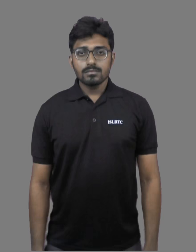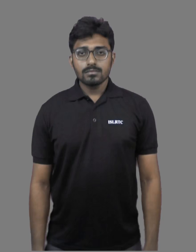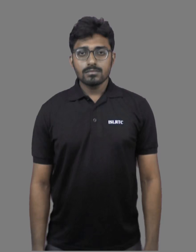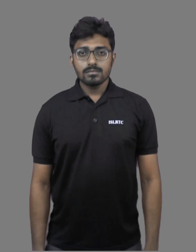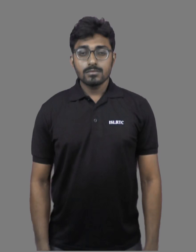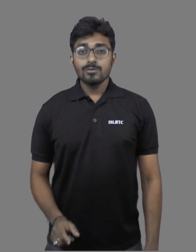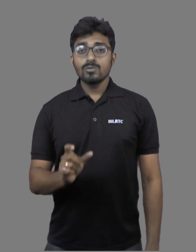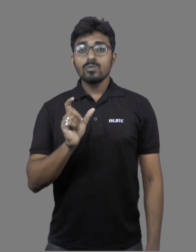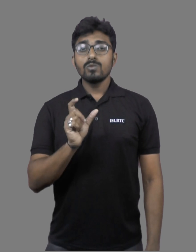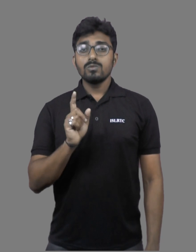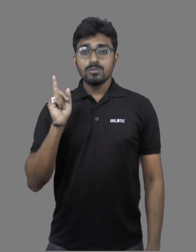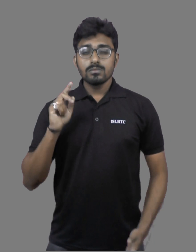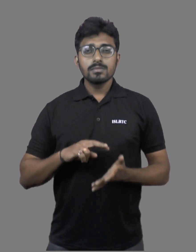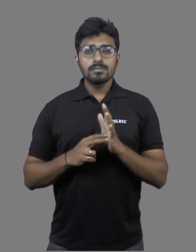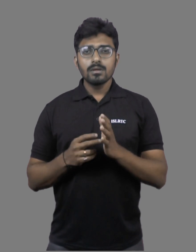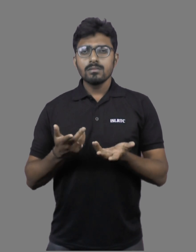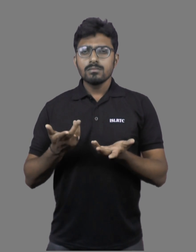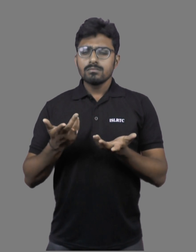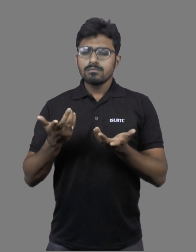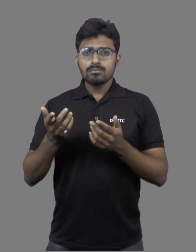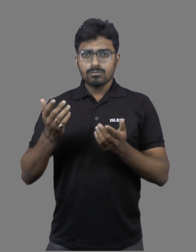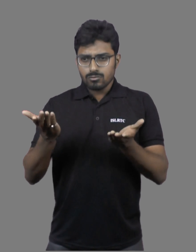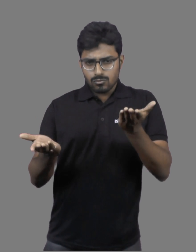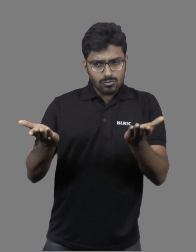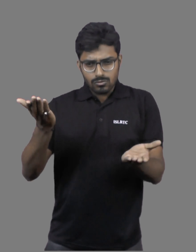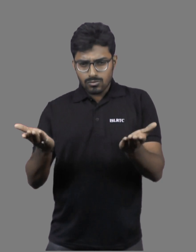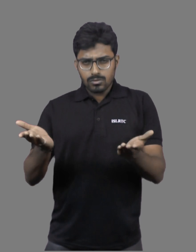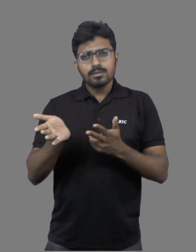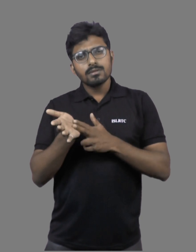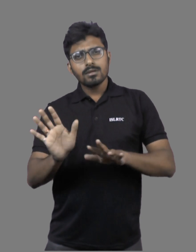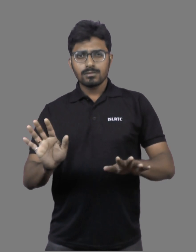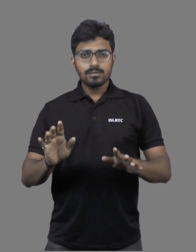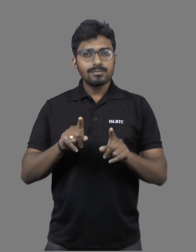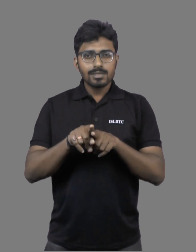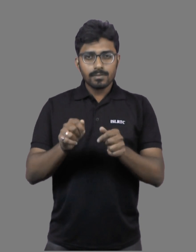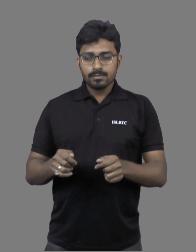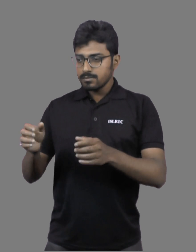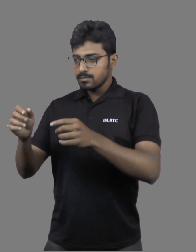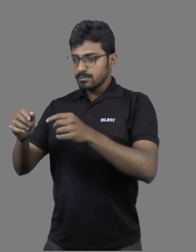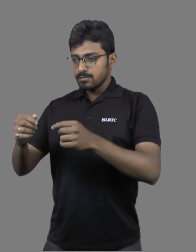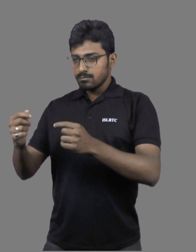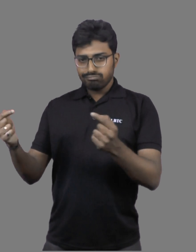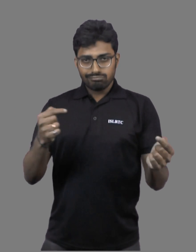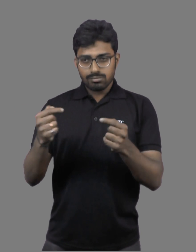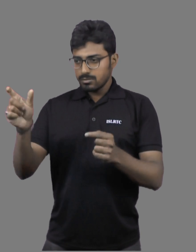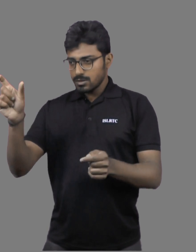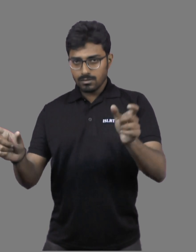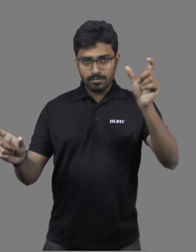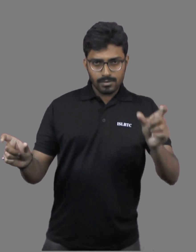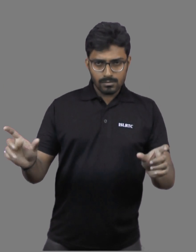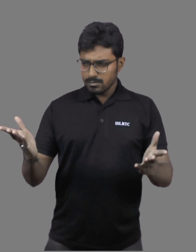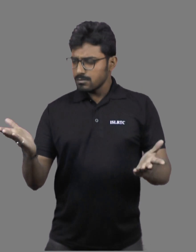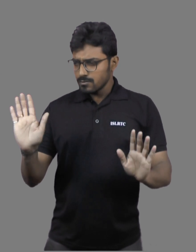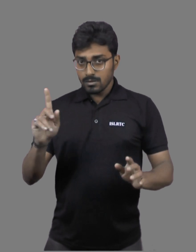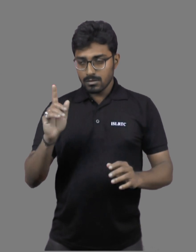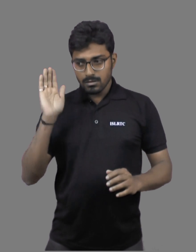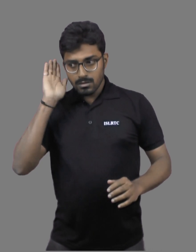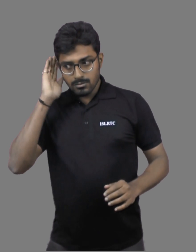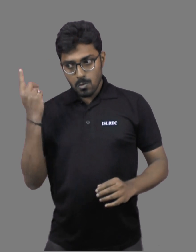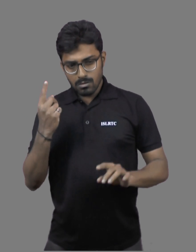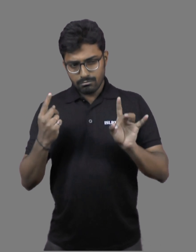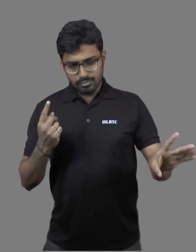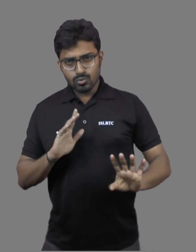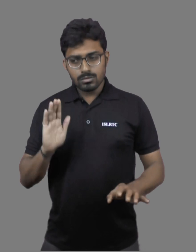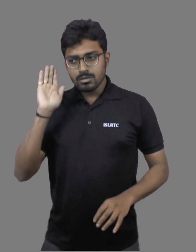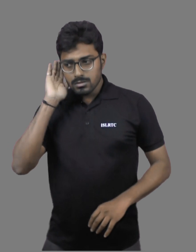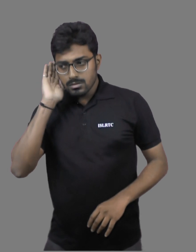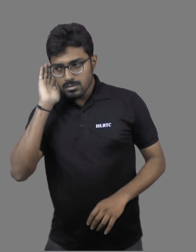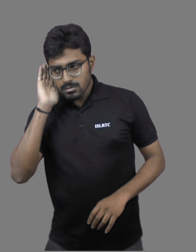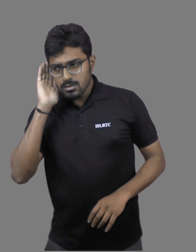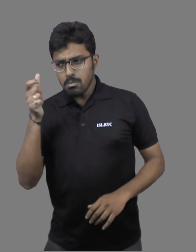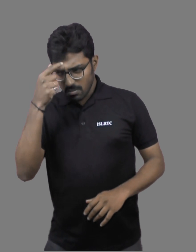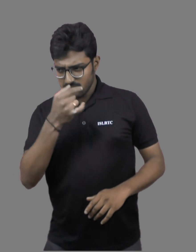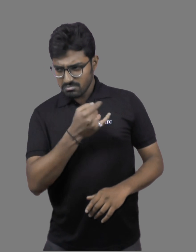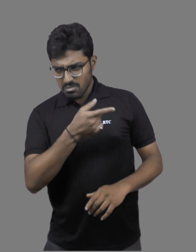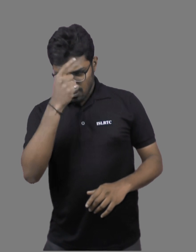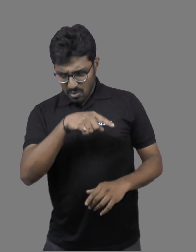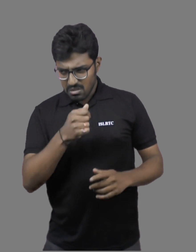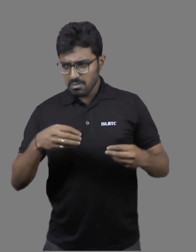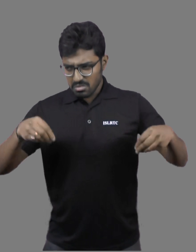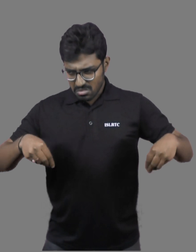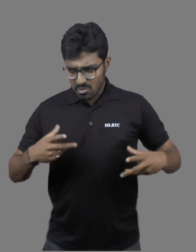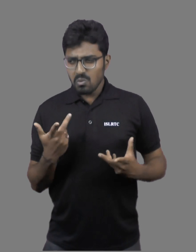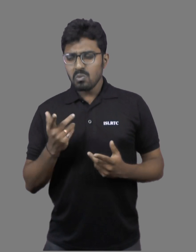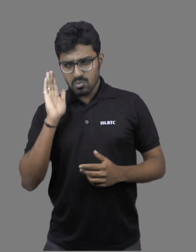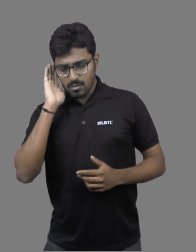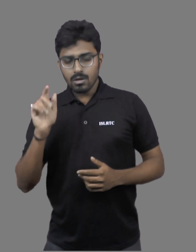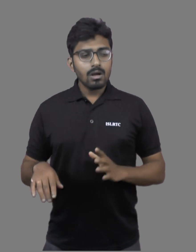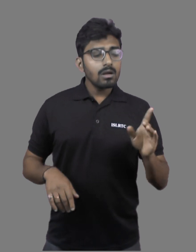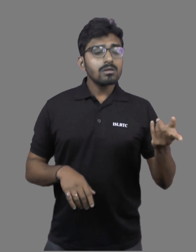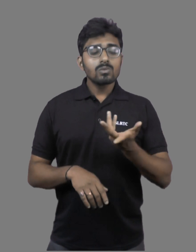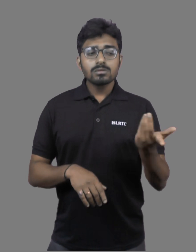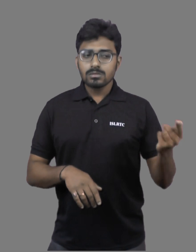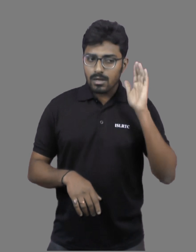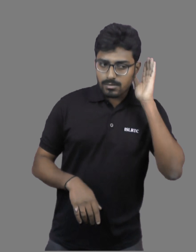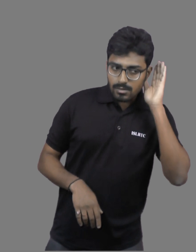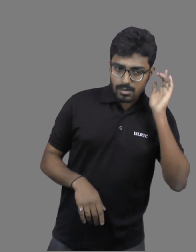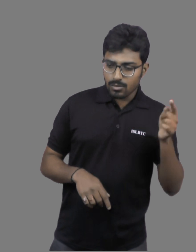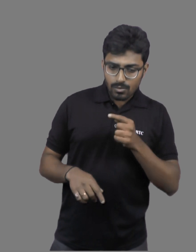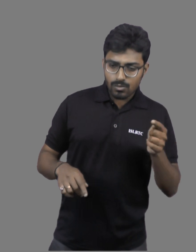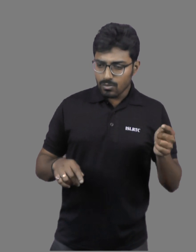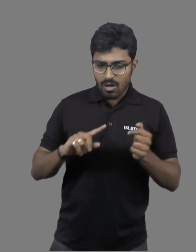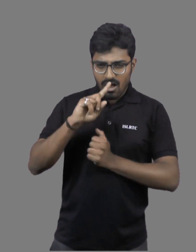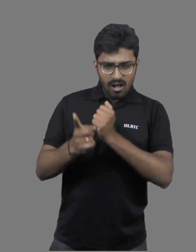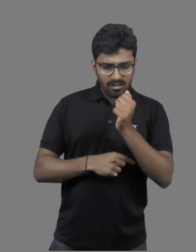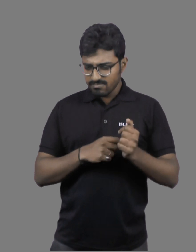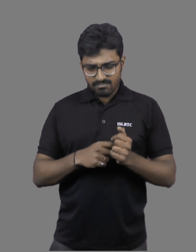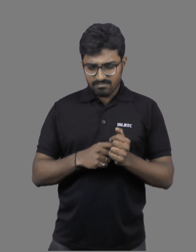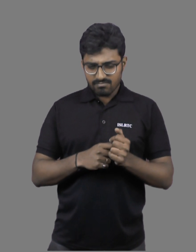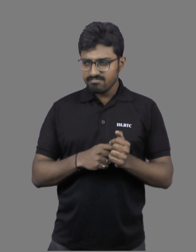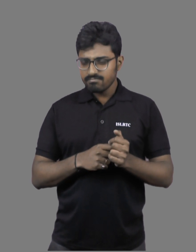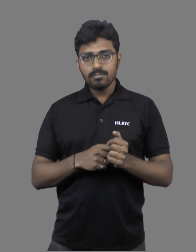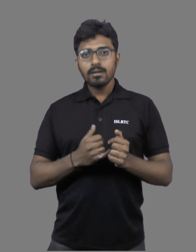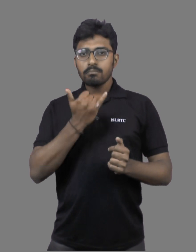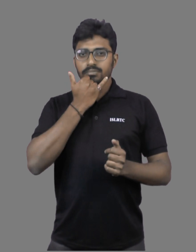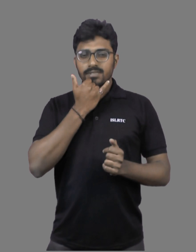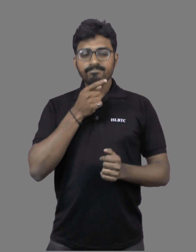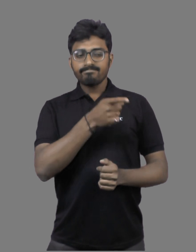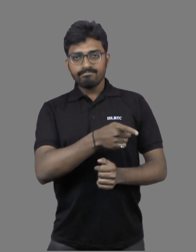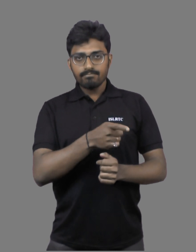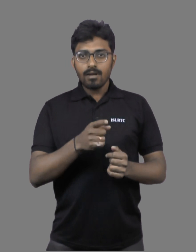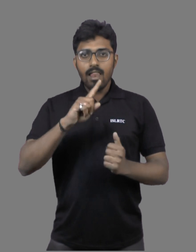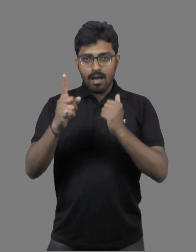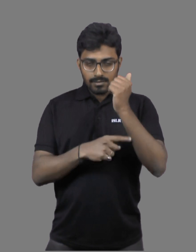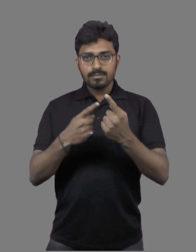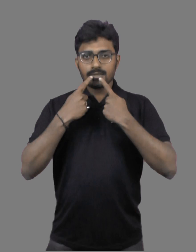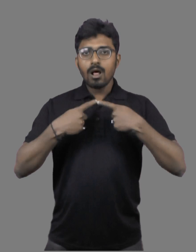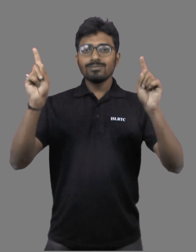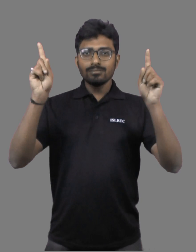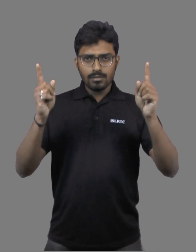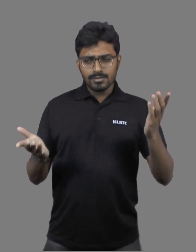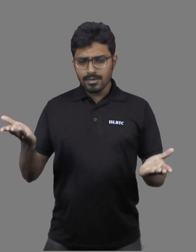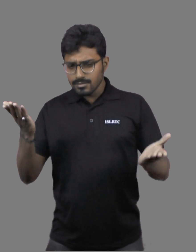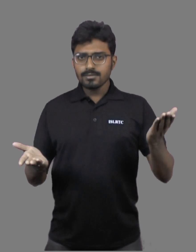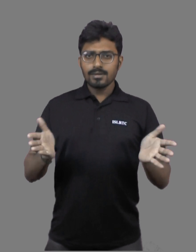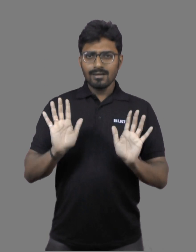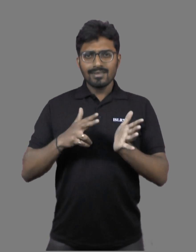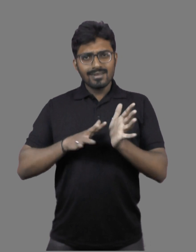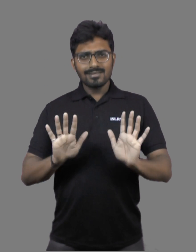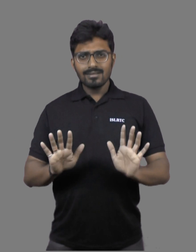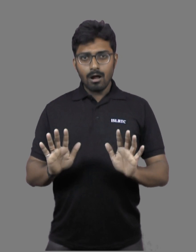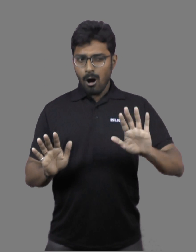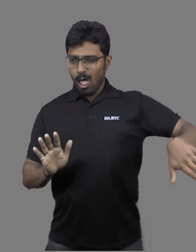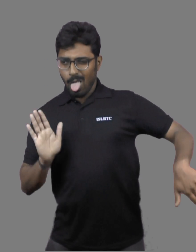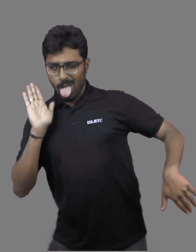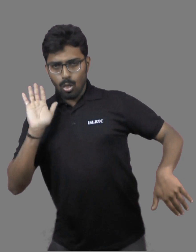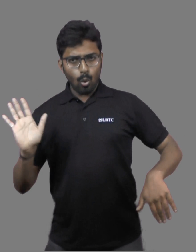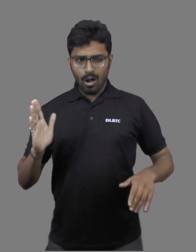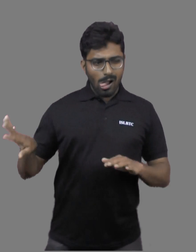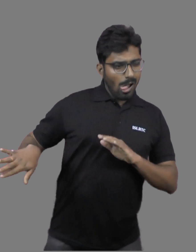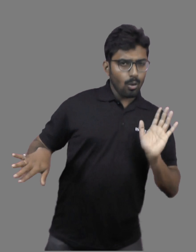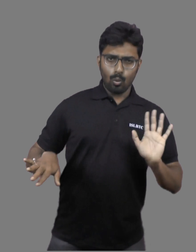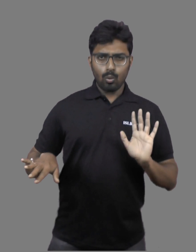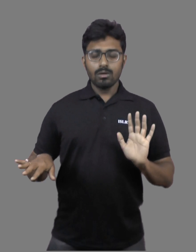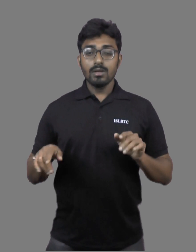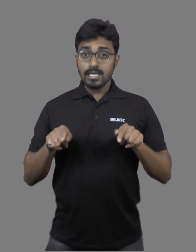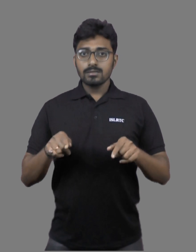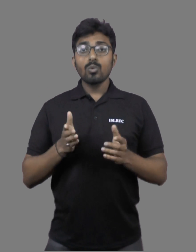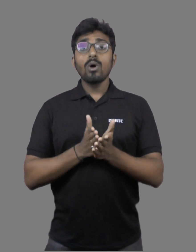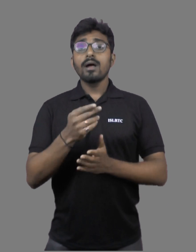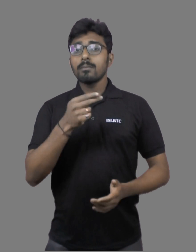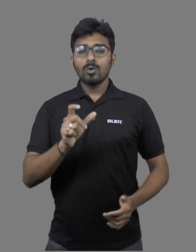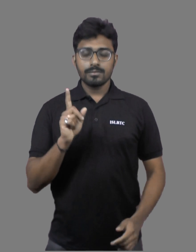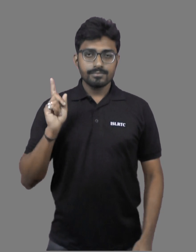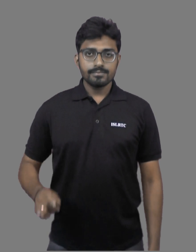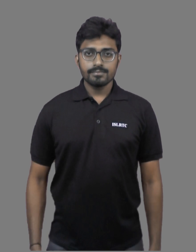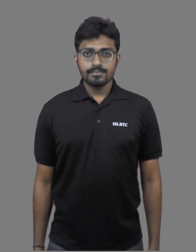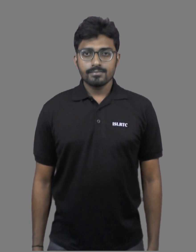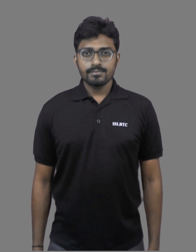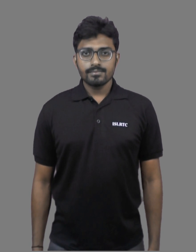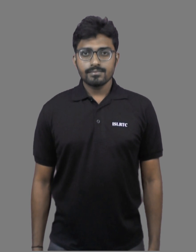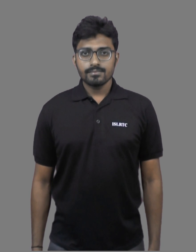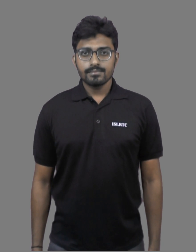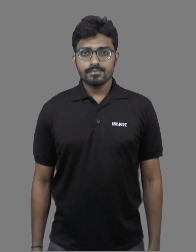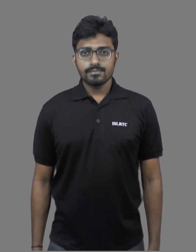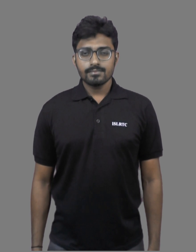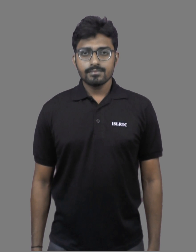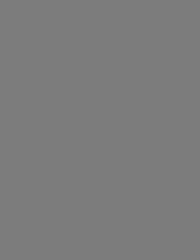Natural Justice